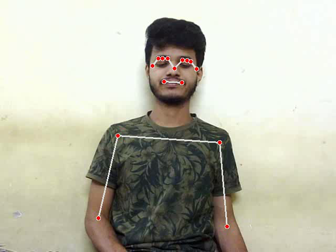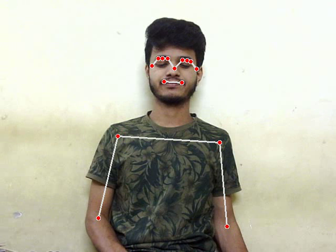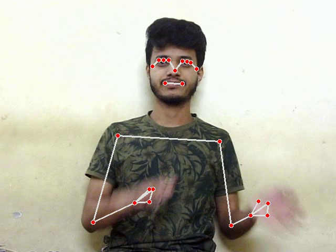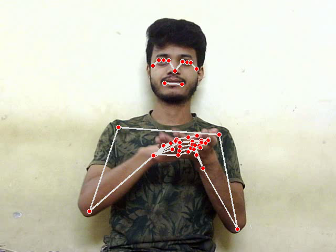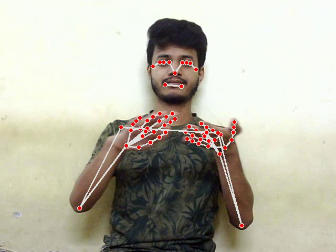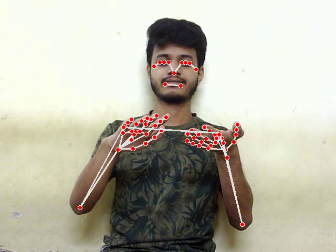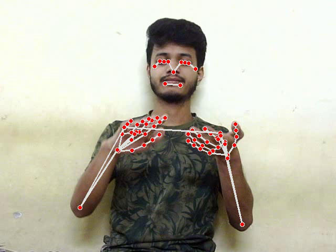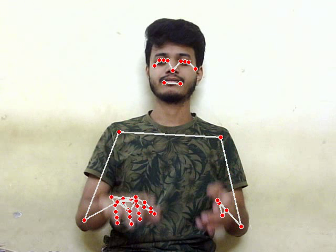nice